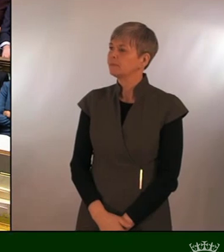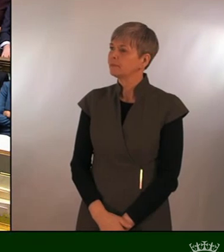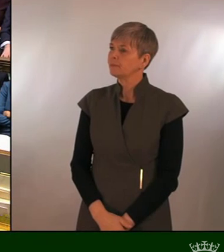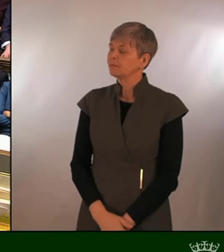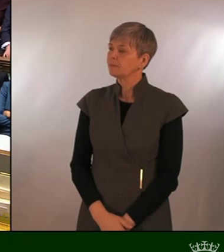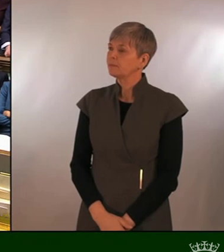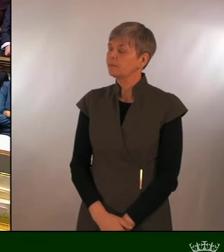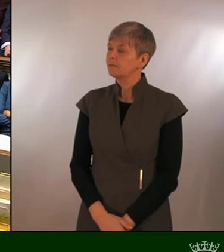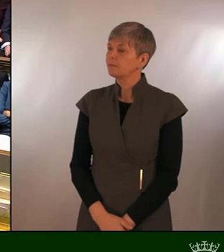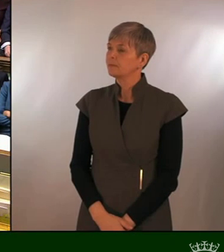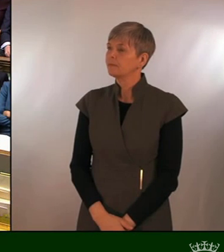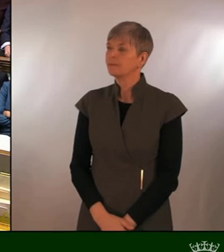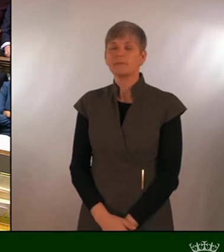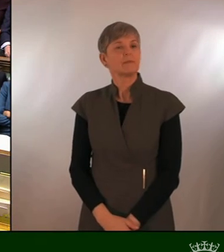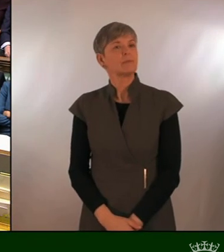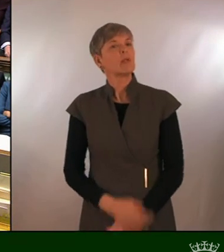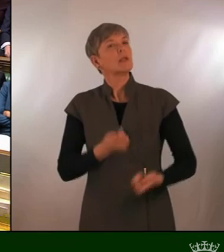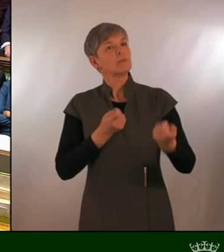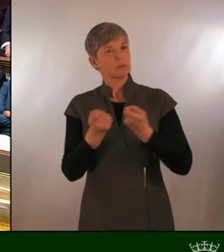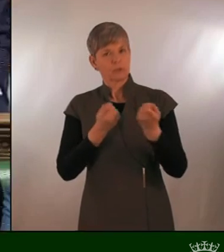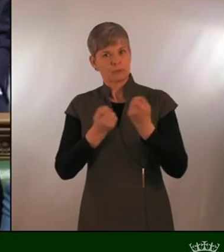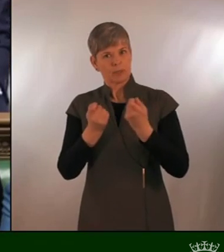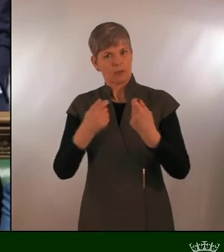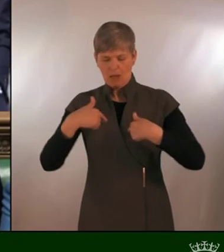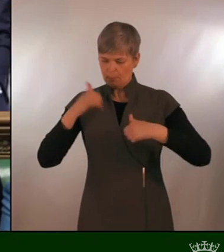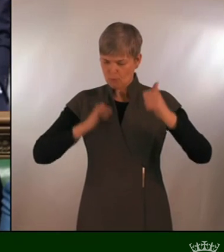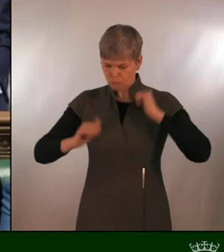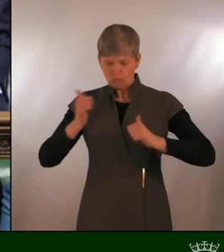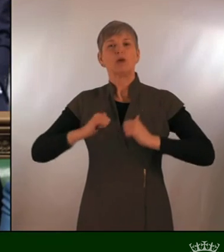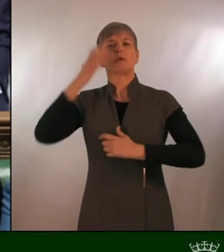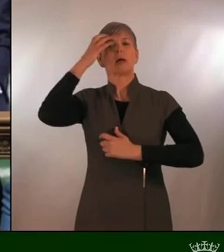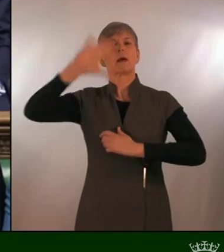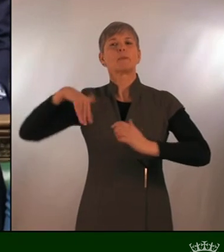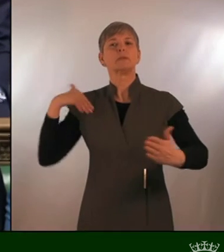I am proud of what the Government have done to promote the rights of women.